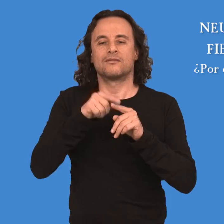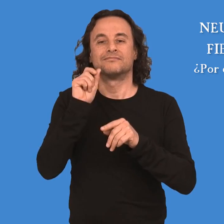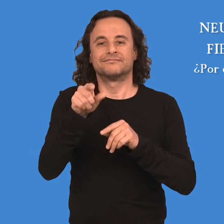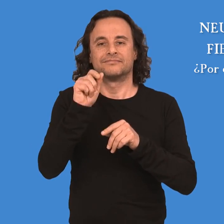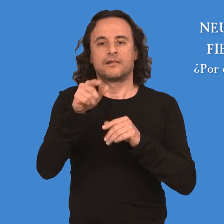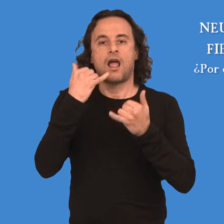droga